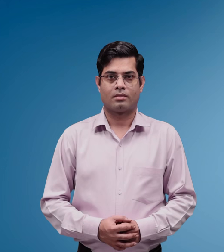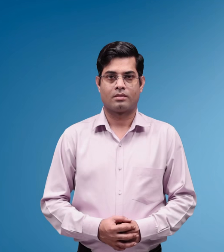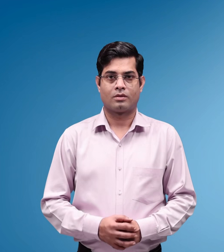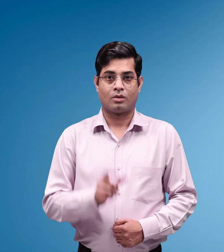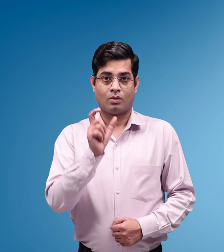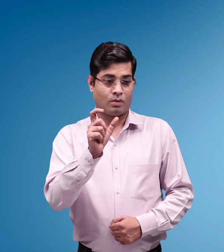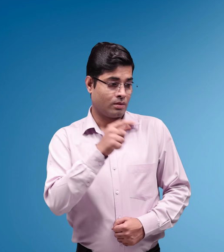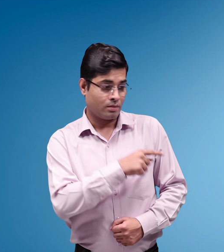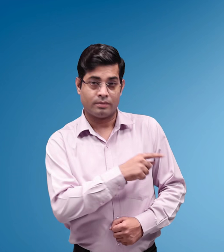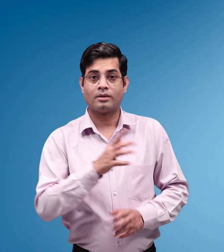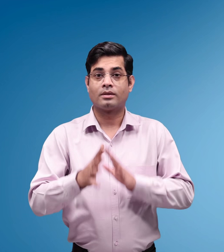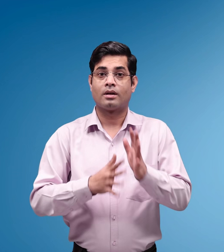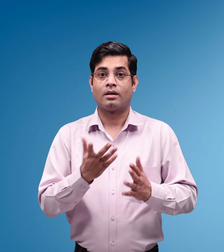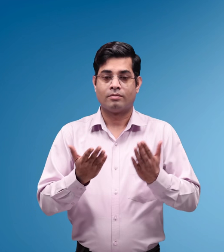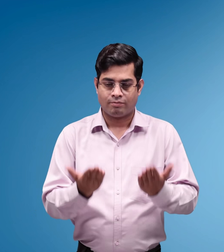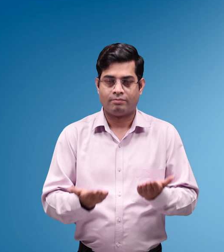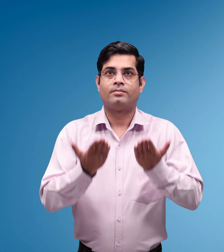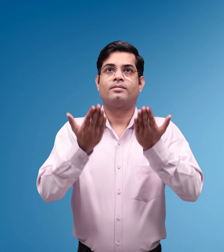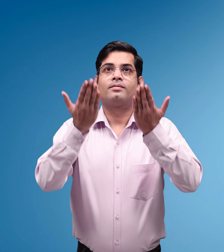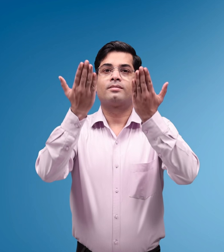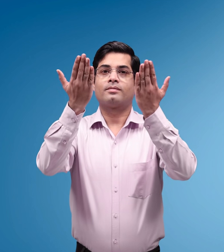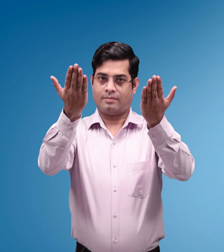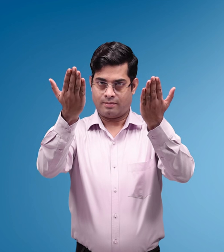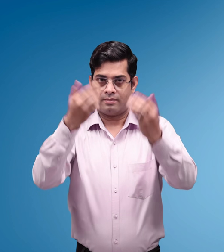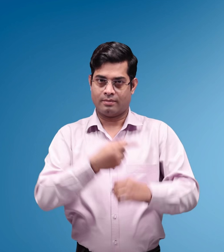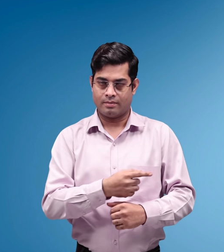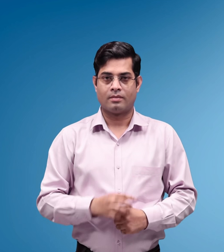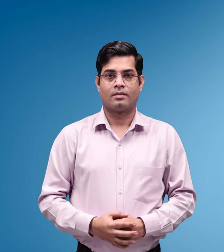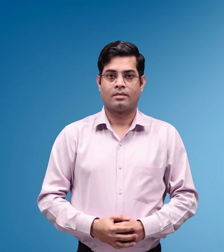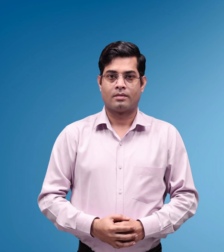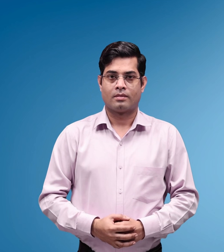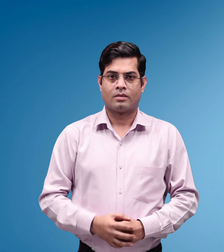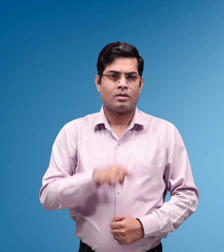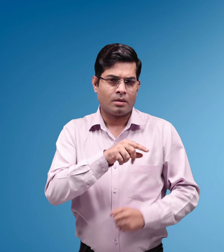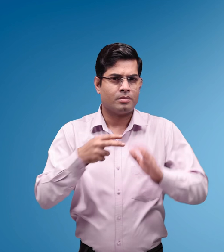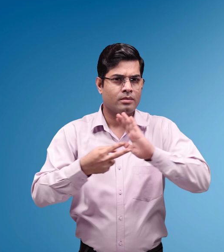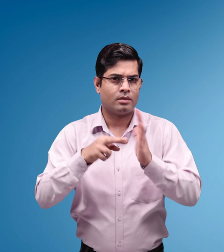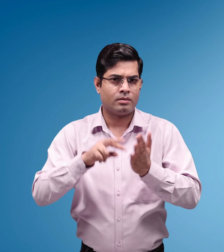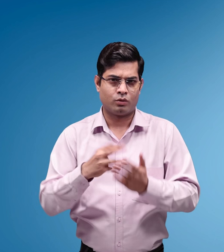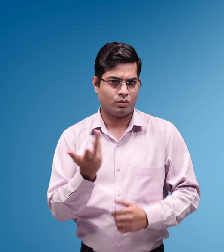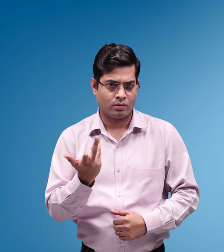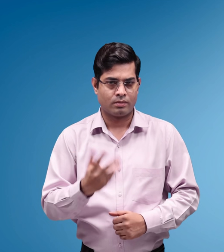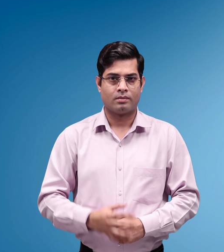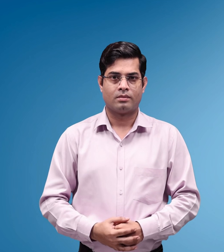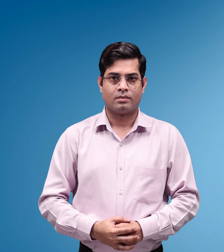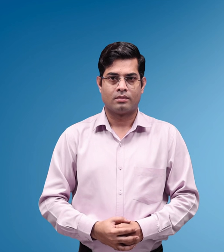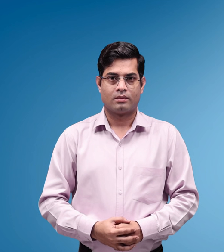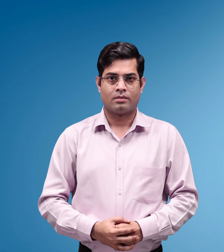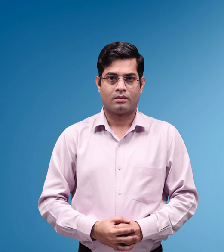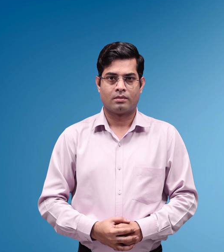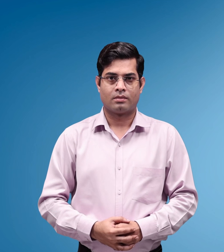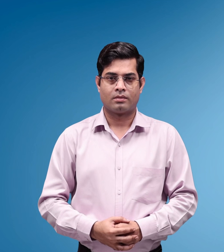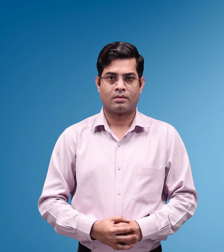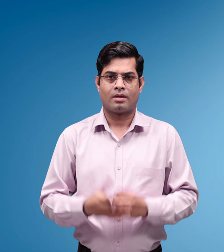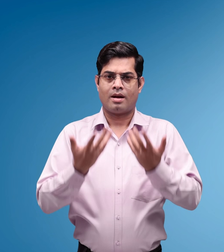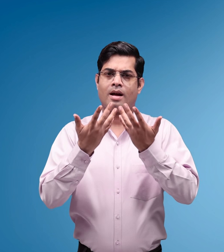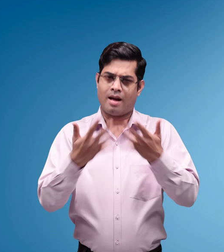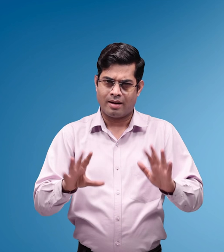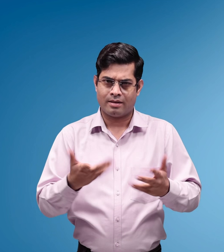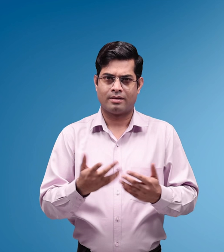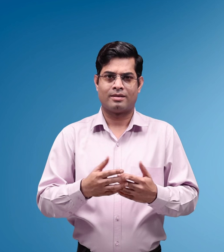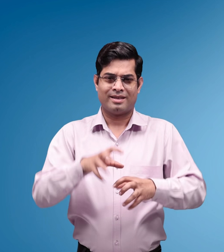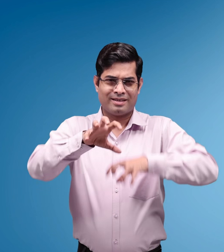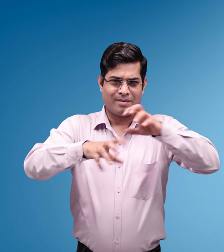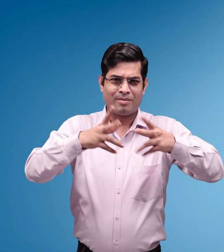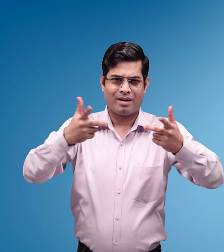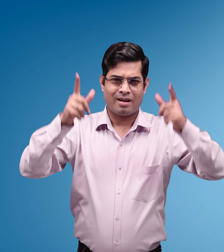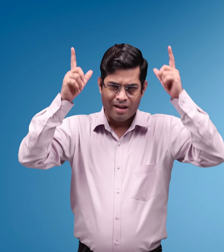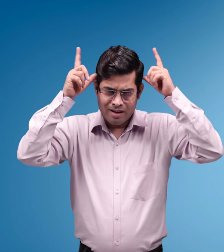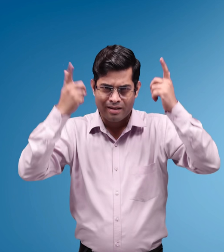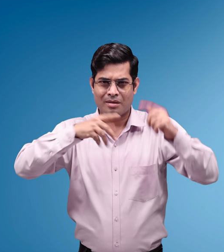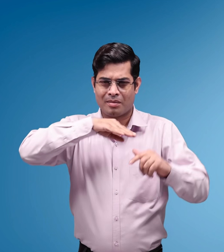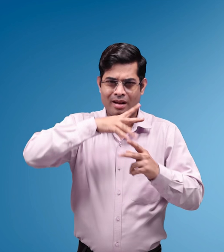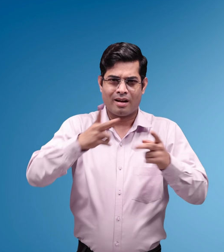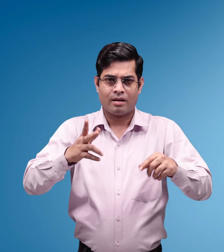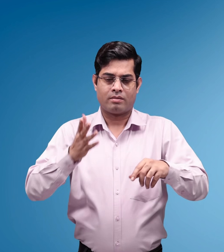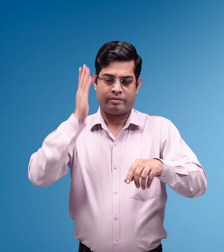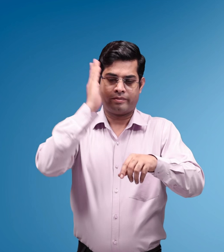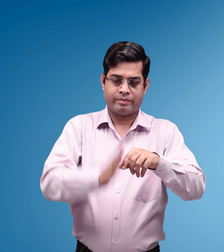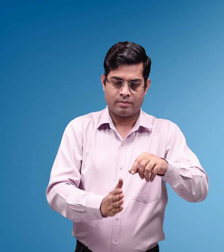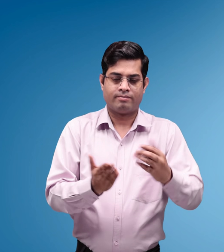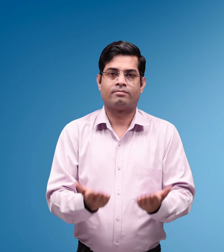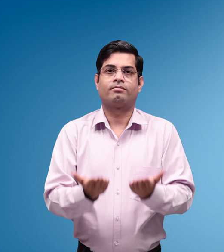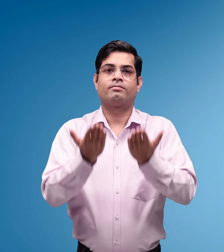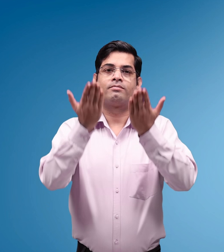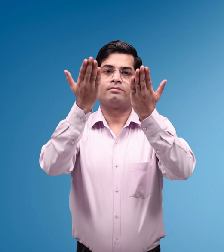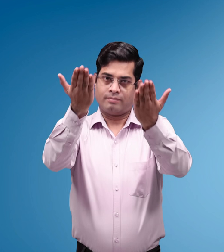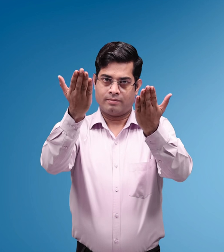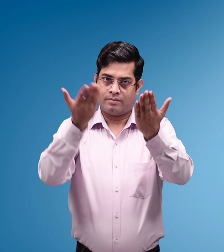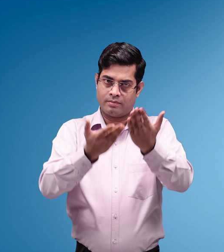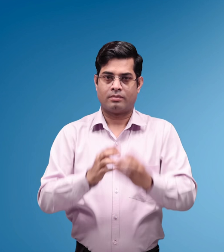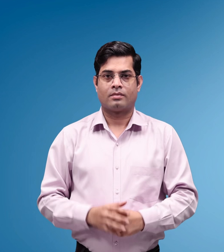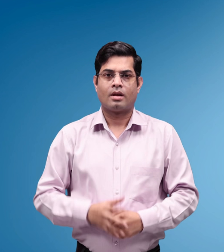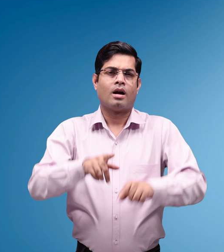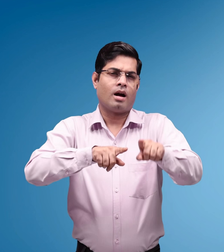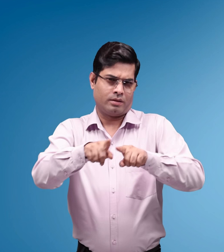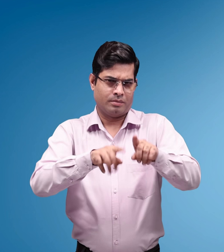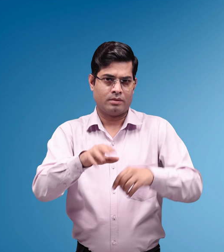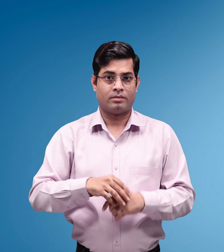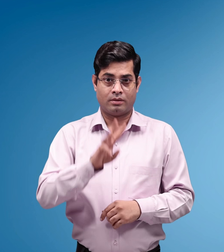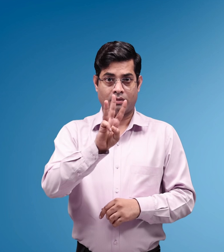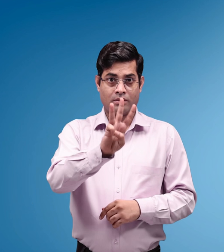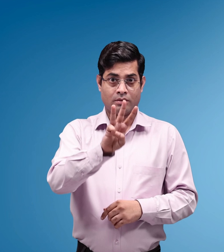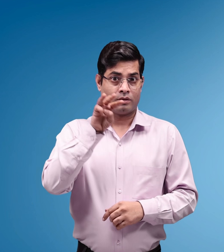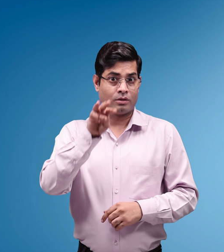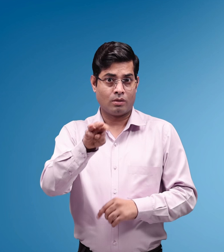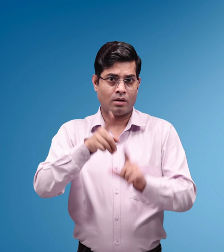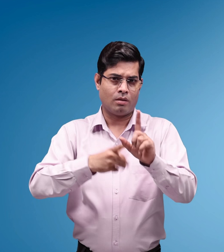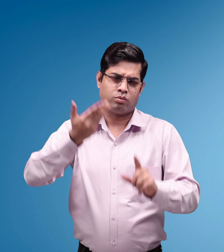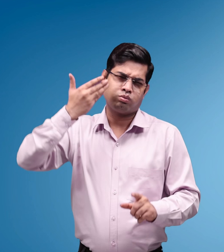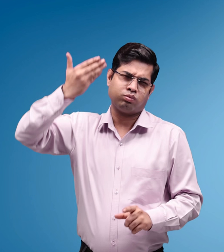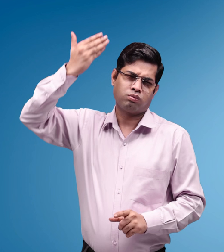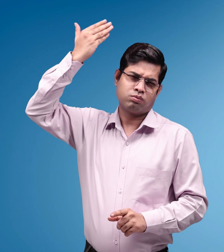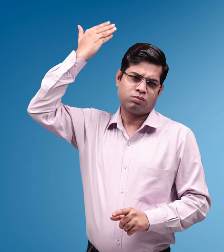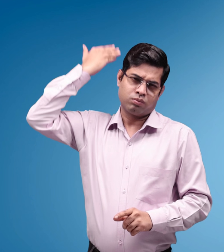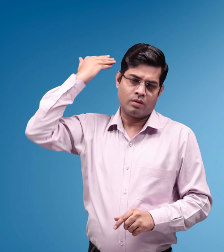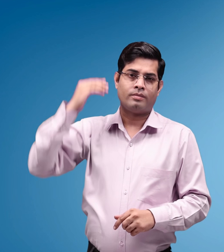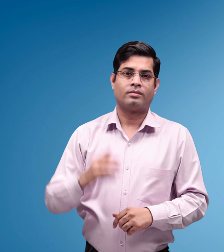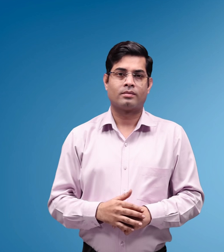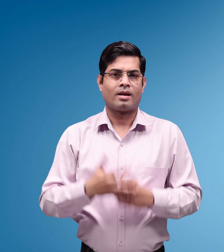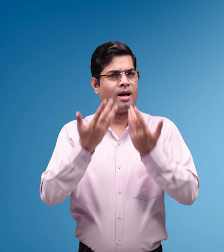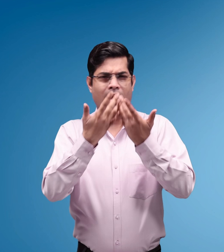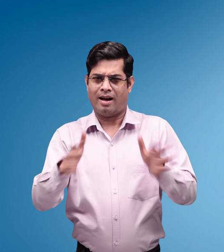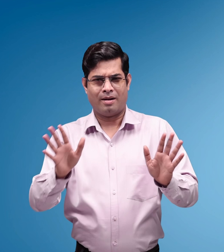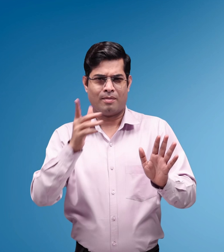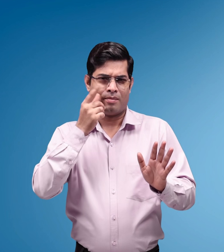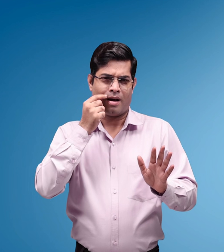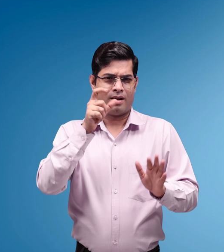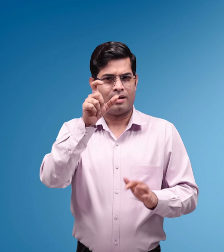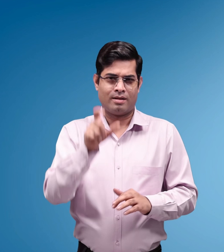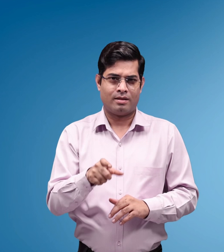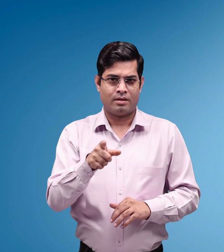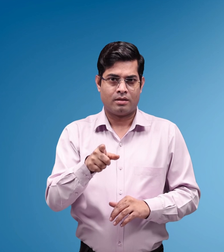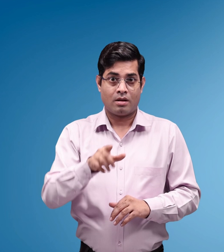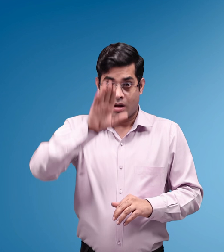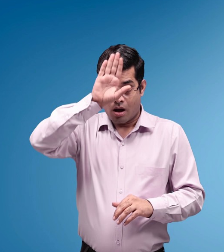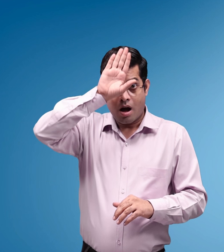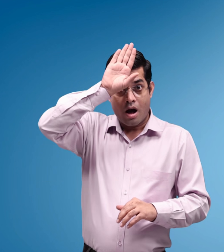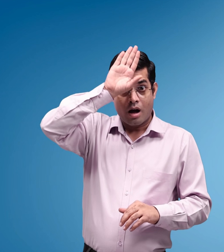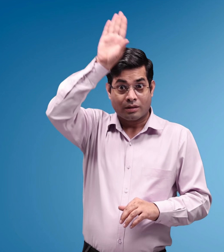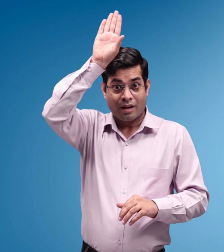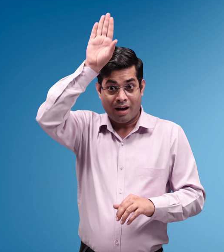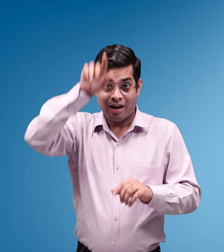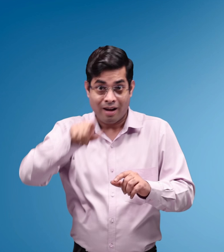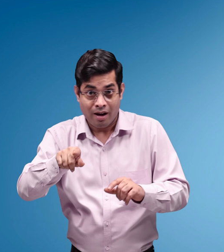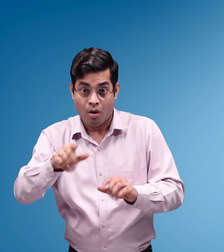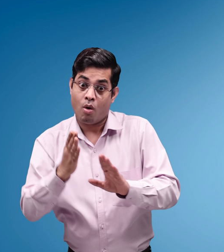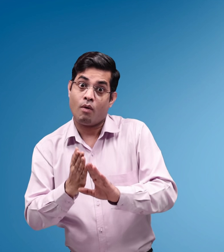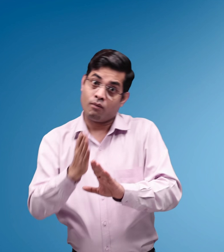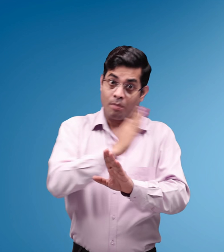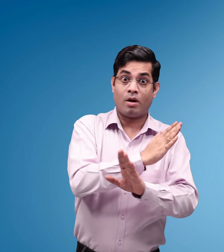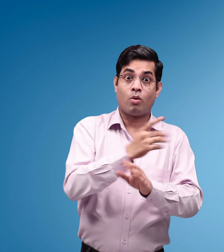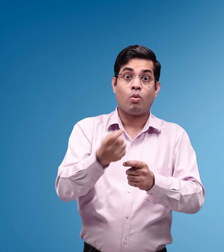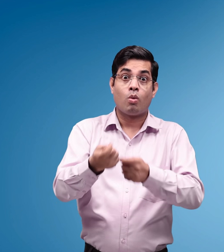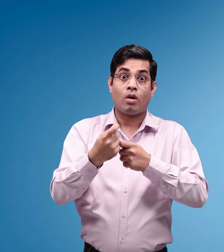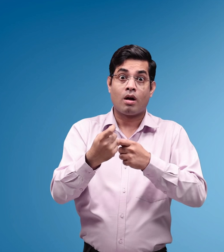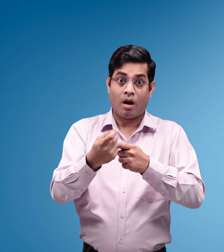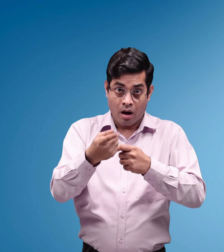sacrifice This sign means sacrifice. Here, it refers to offerings of animals to a god. For example, around 3000 years ago, men started becoming rajas by performing horse sacrifice rituals.